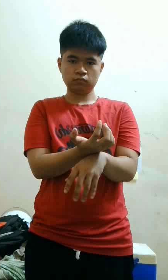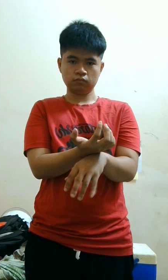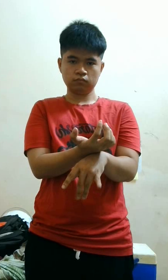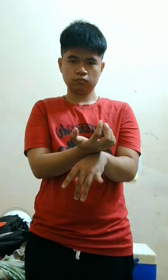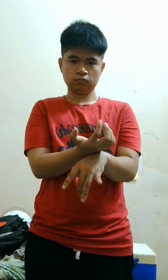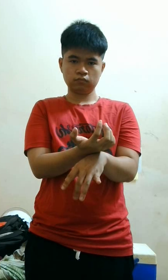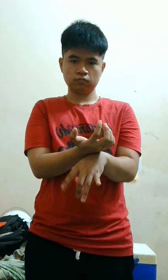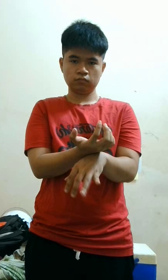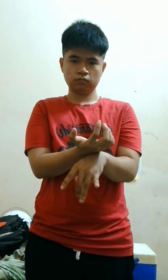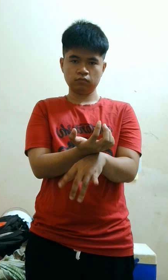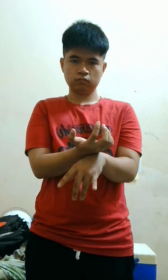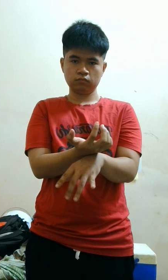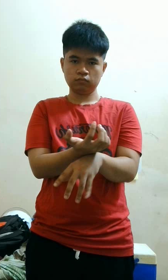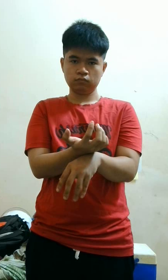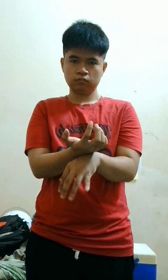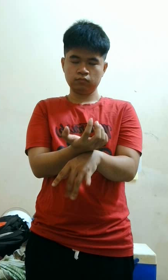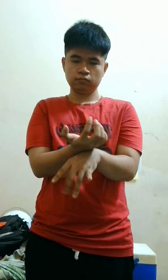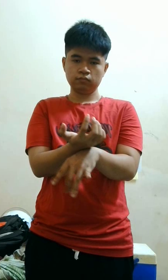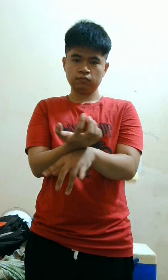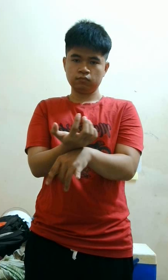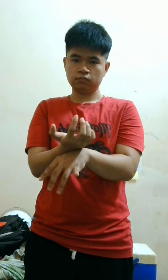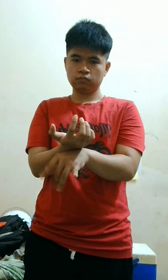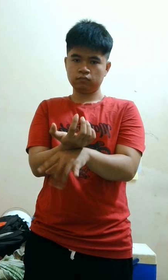ca phe